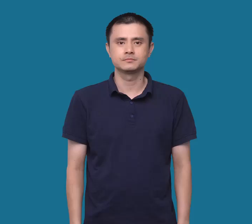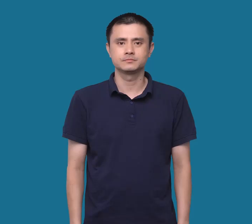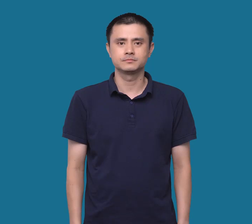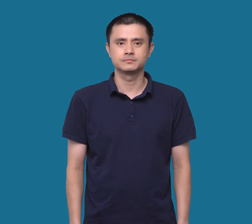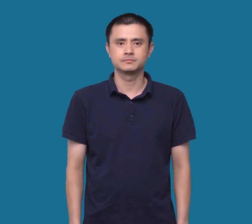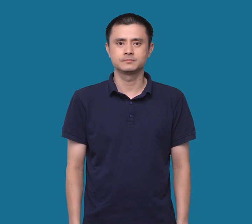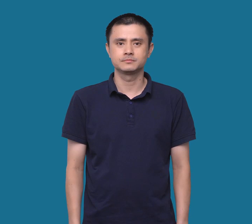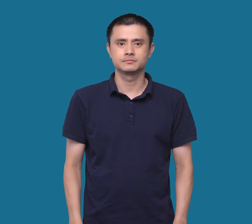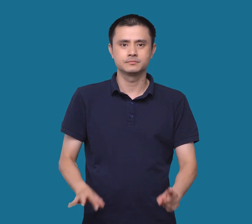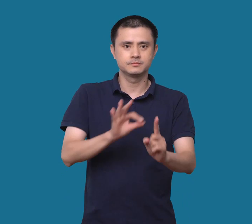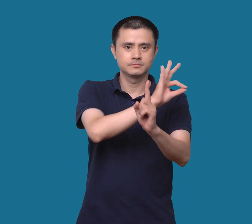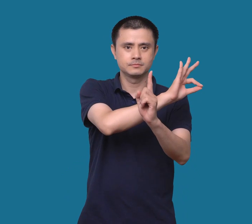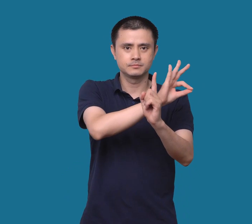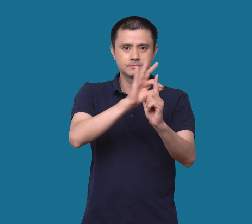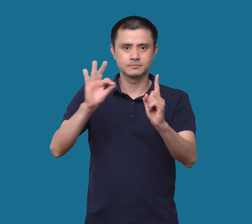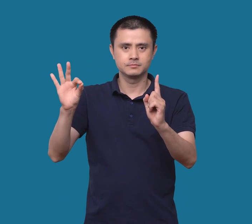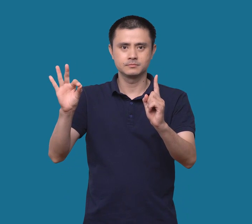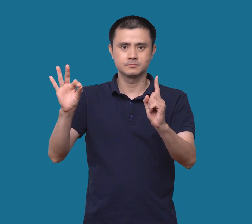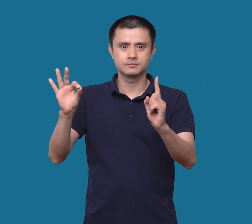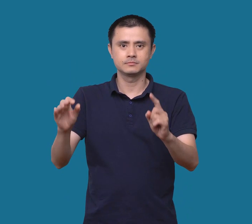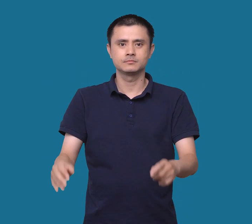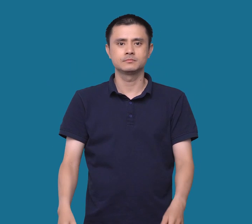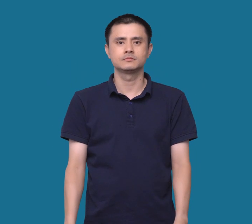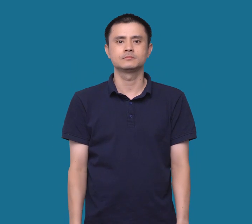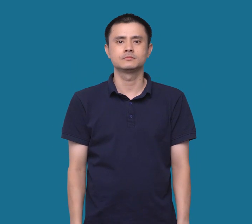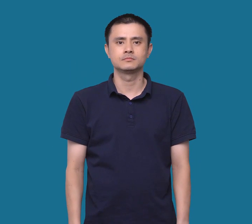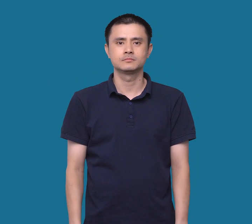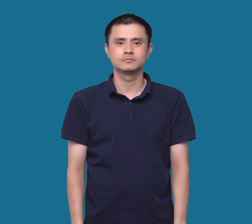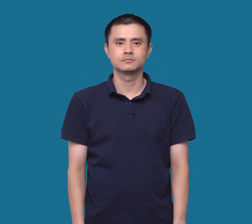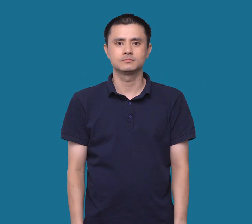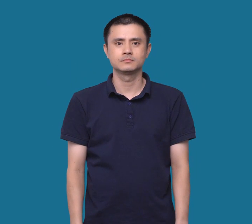trục hoành